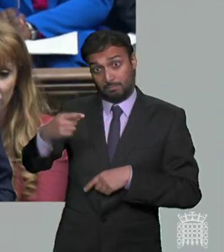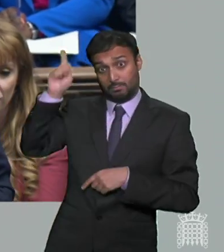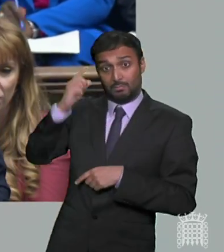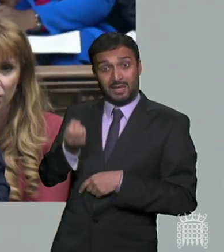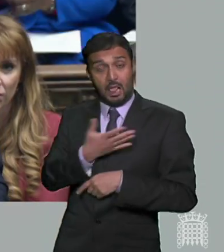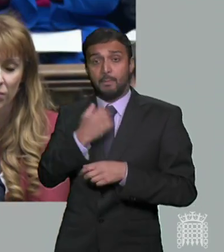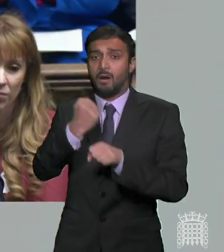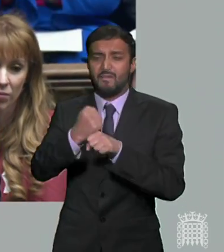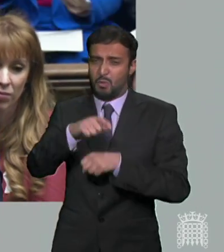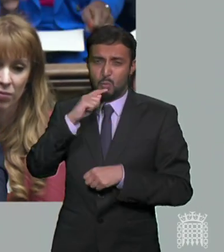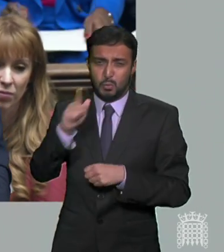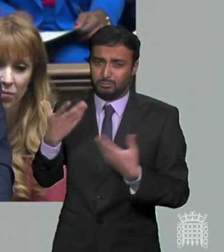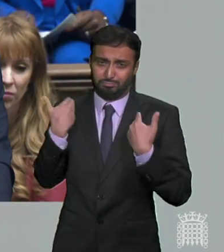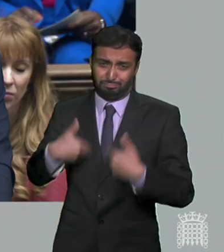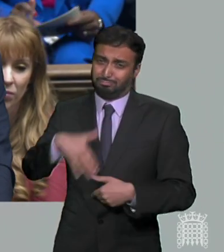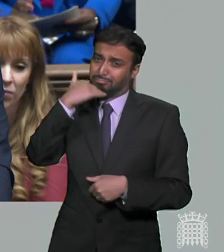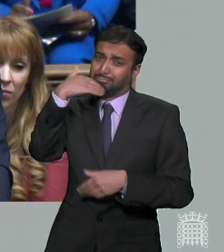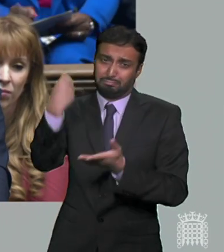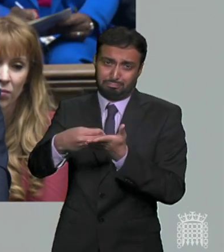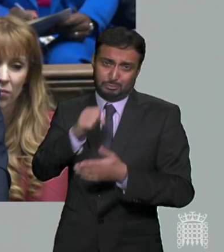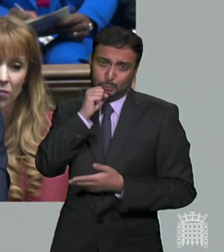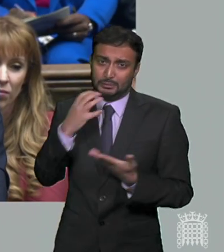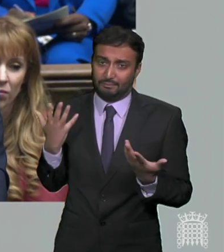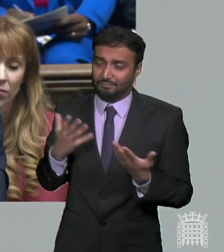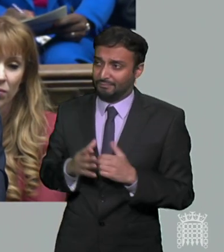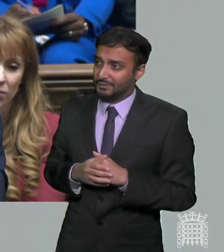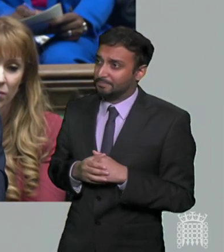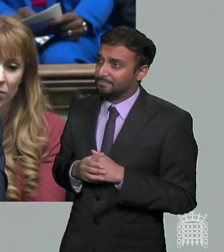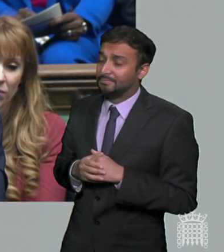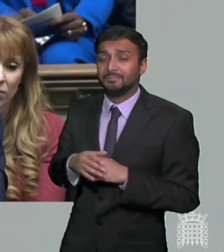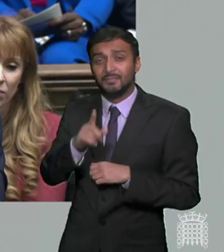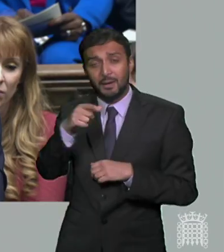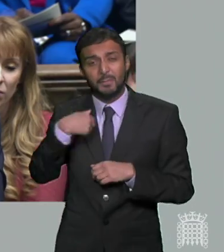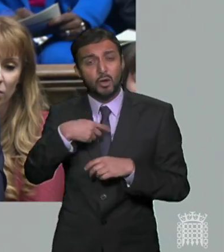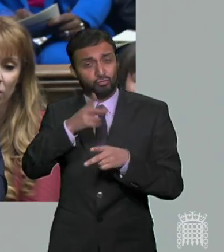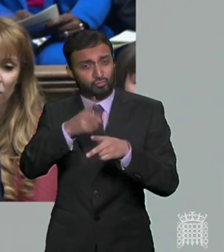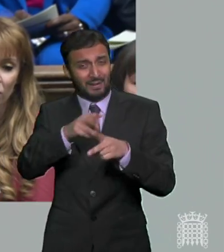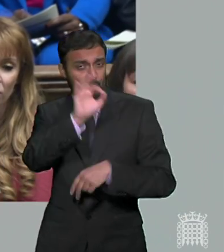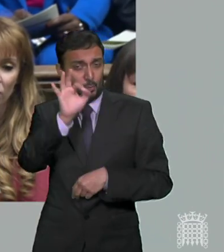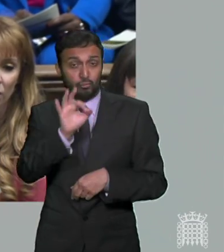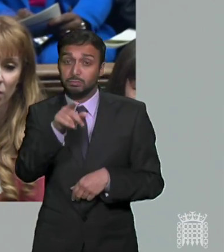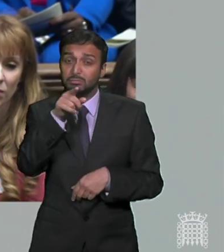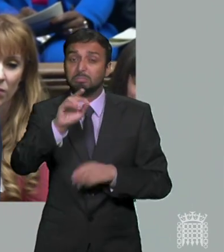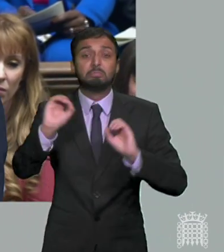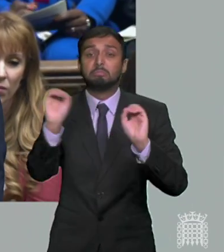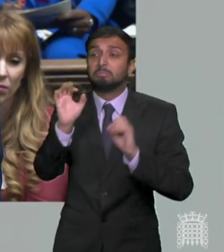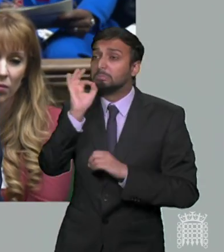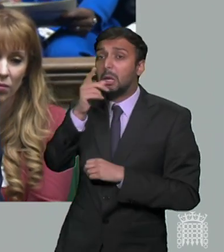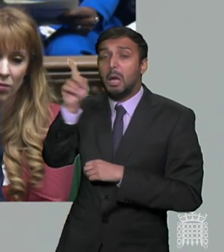It was not a trick question. The answer is that the Prime Minister has not asked non-doms to pay a penny more.